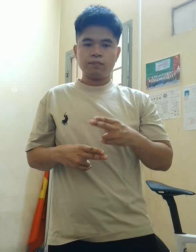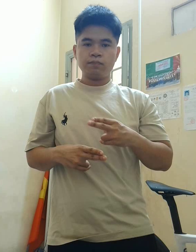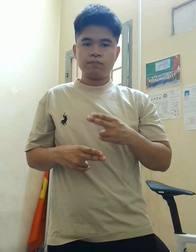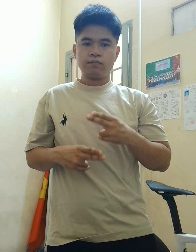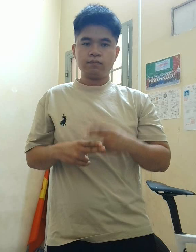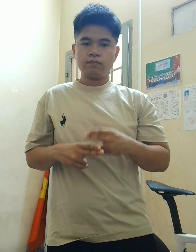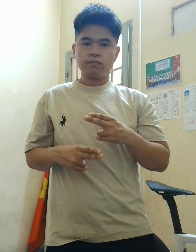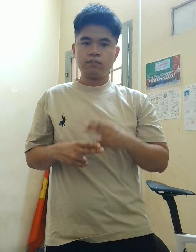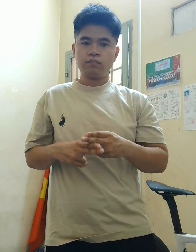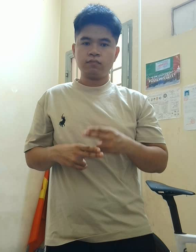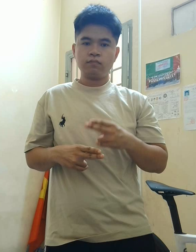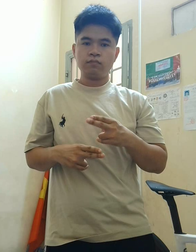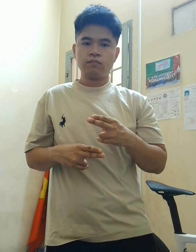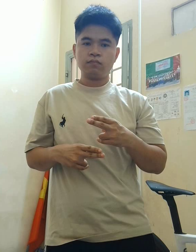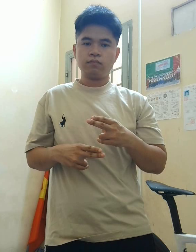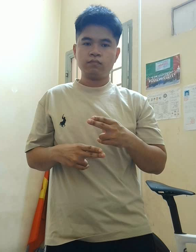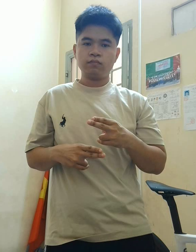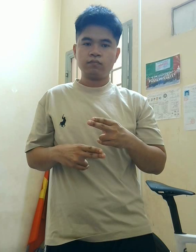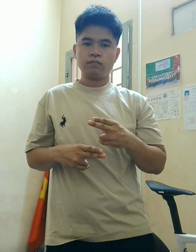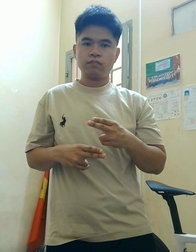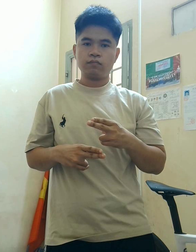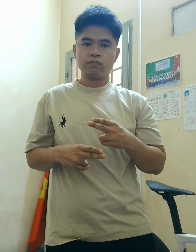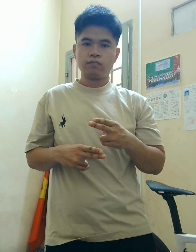ten